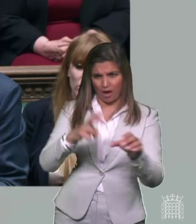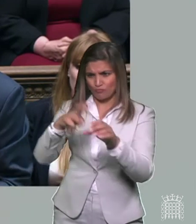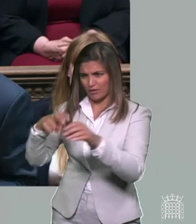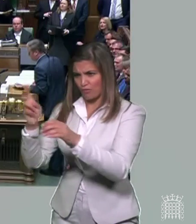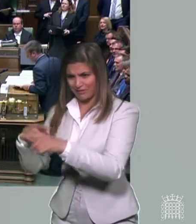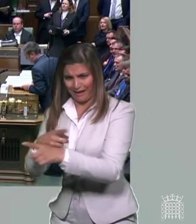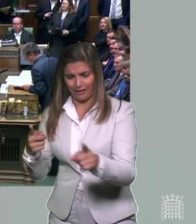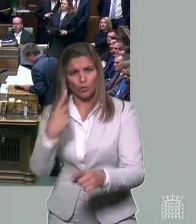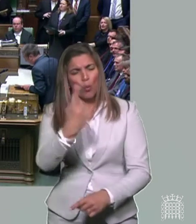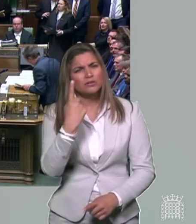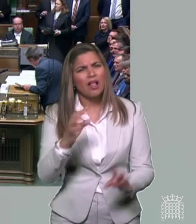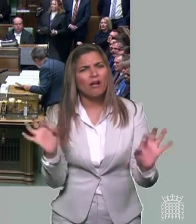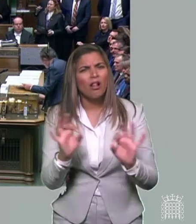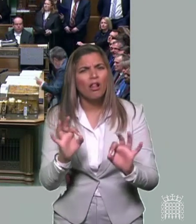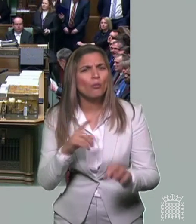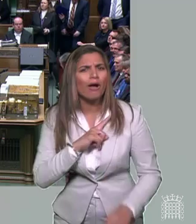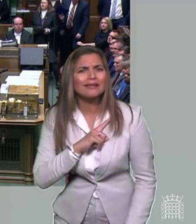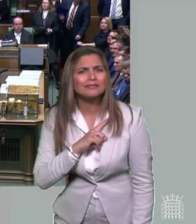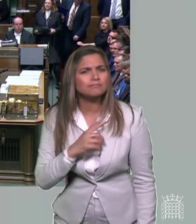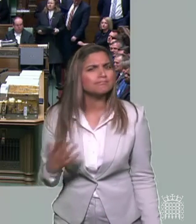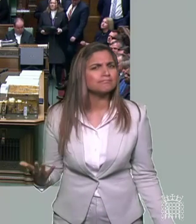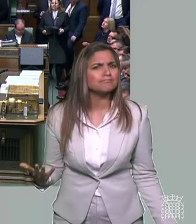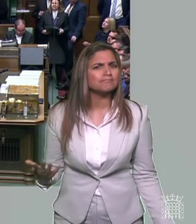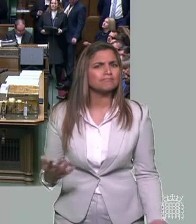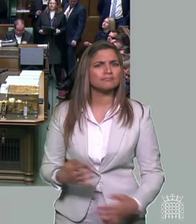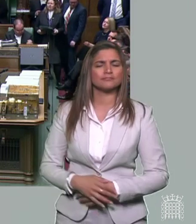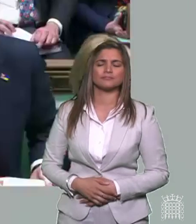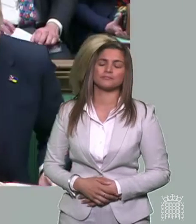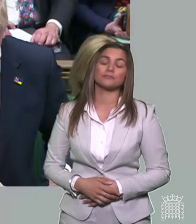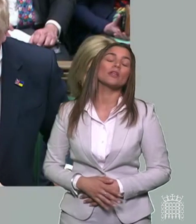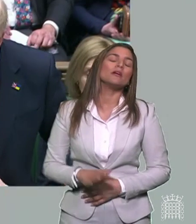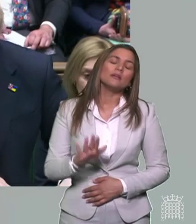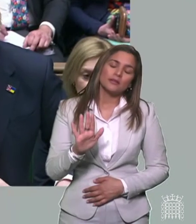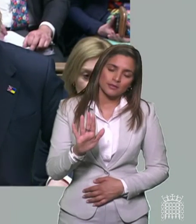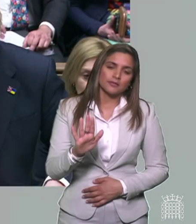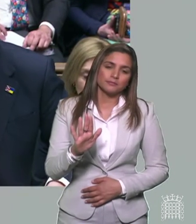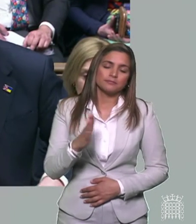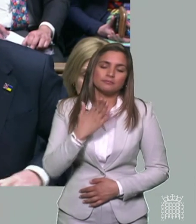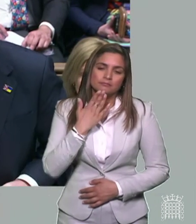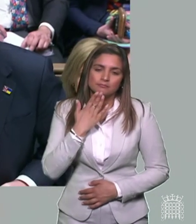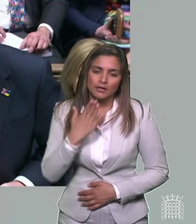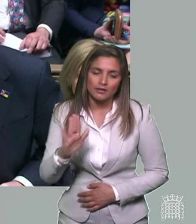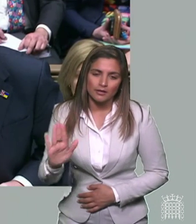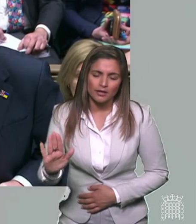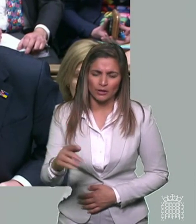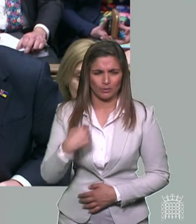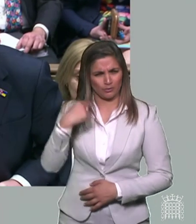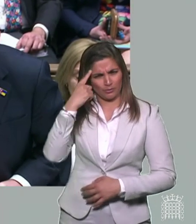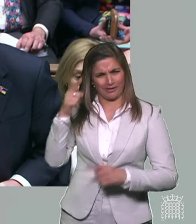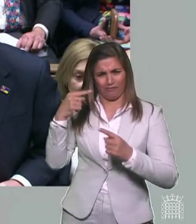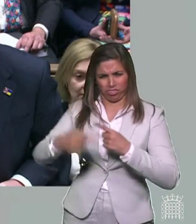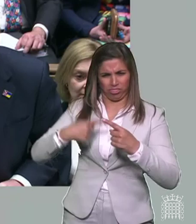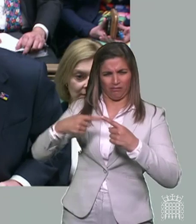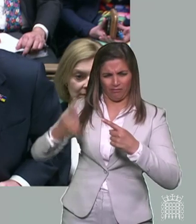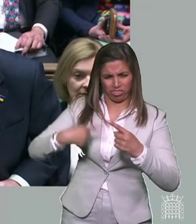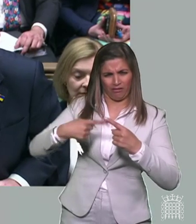I feel the right honourable and learned Gentleman is in some kind of “Doctor Who” time warp.